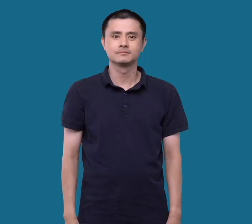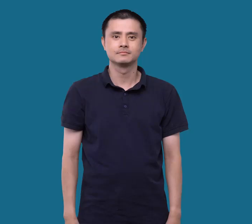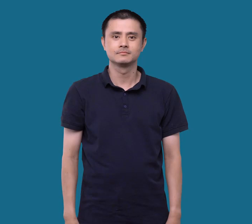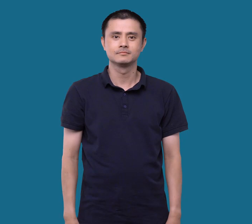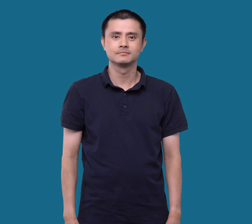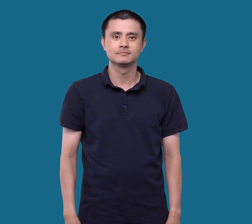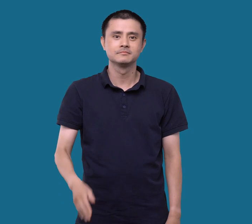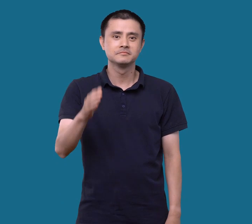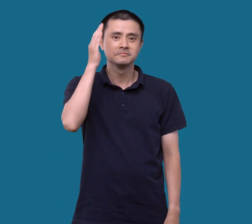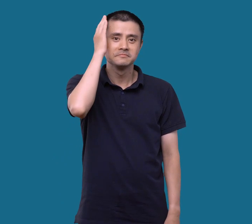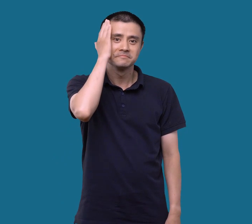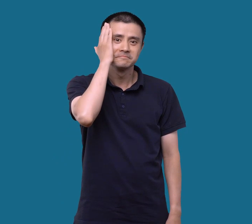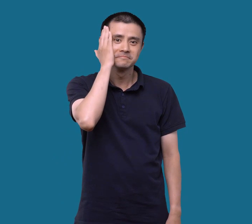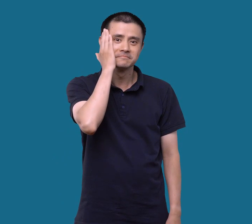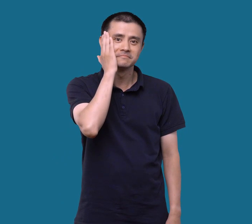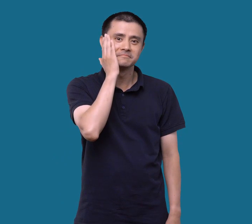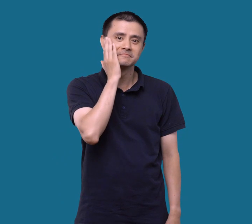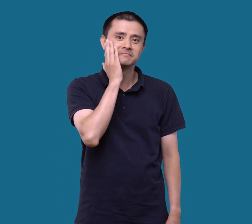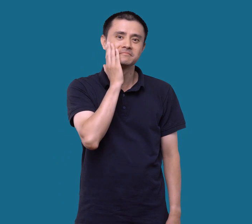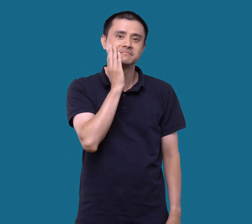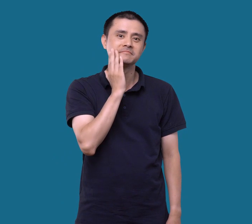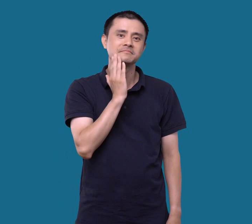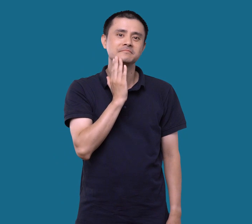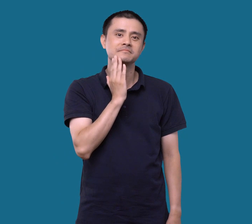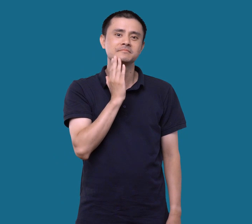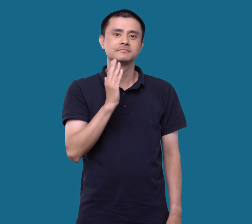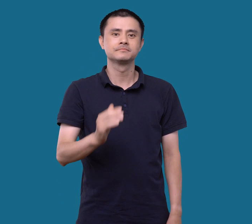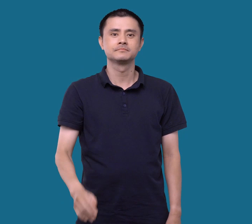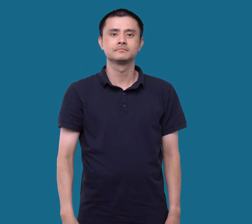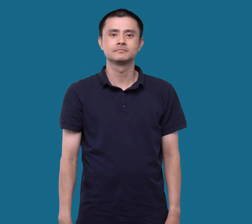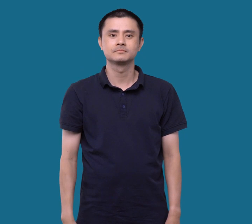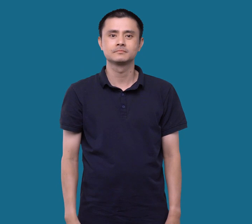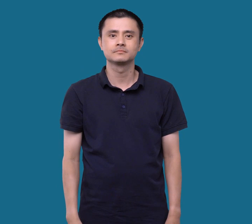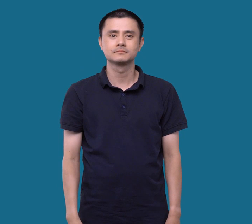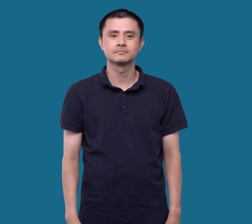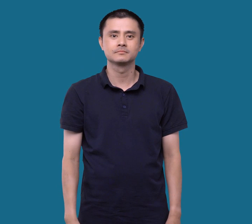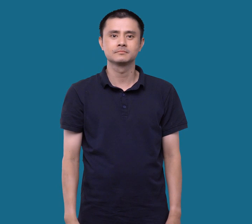ngoan ngoãn